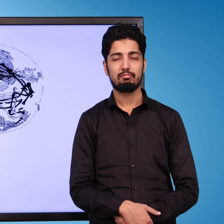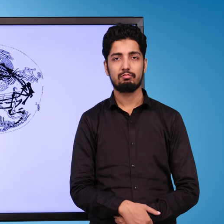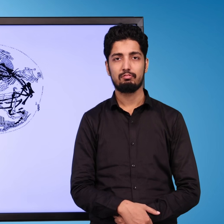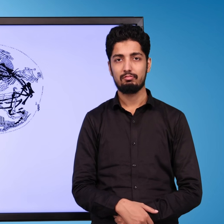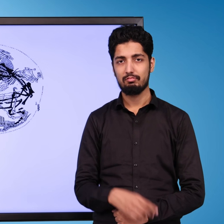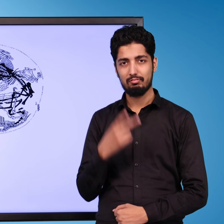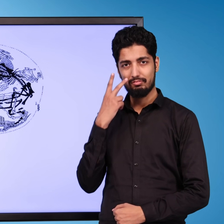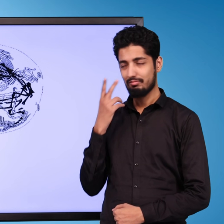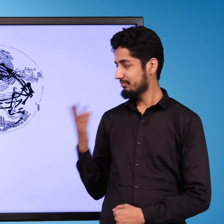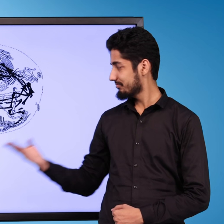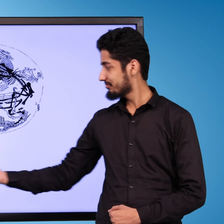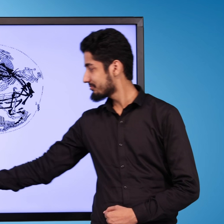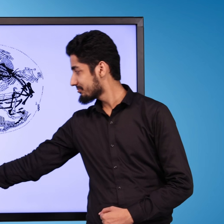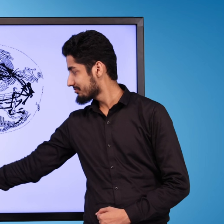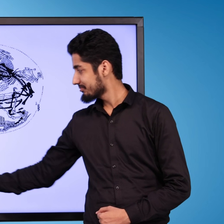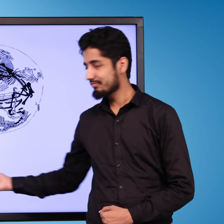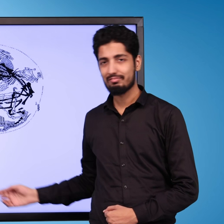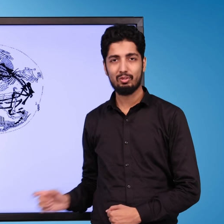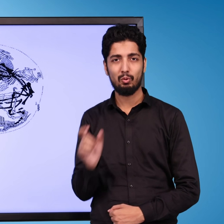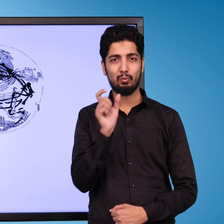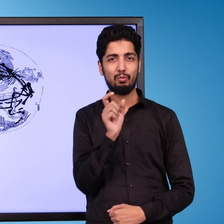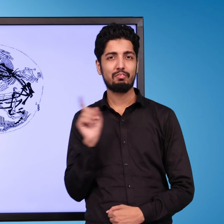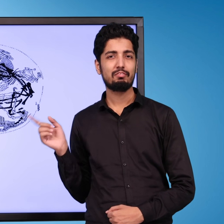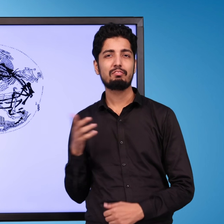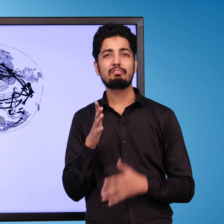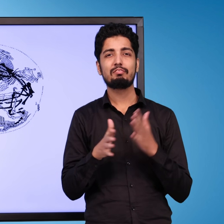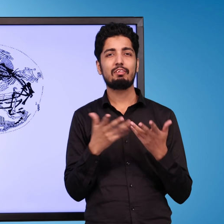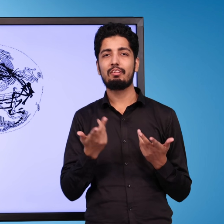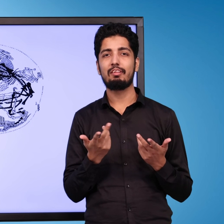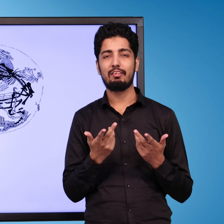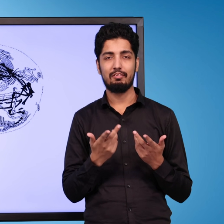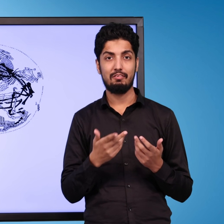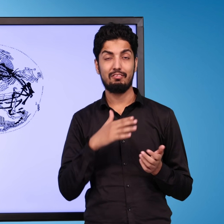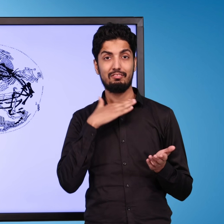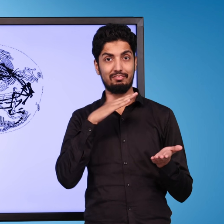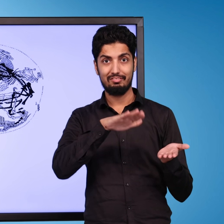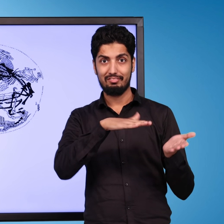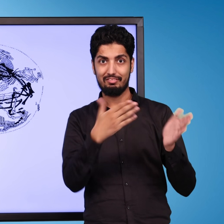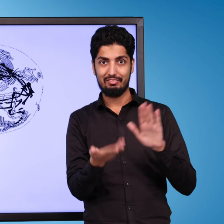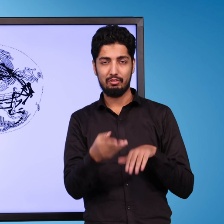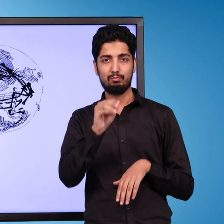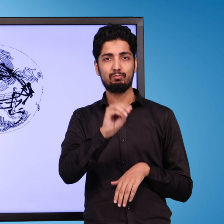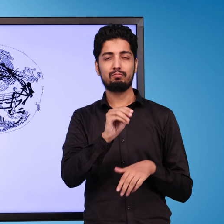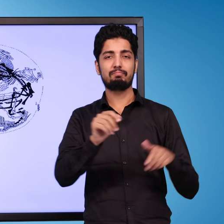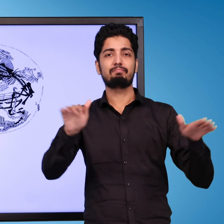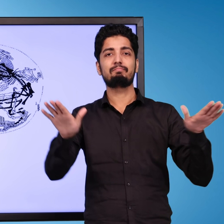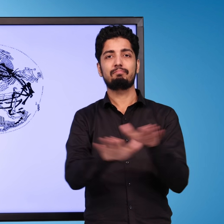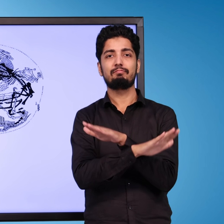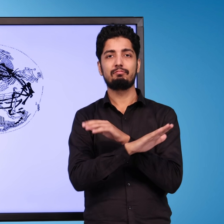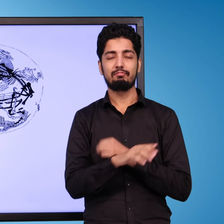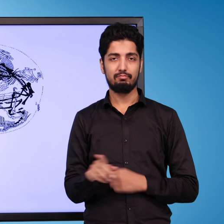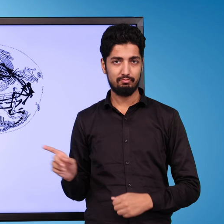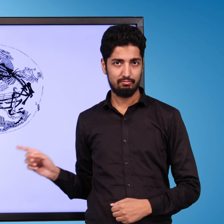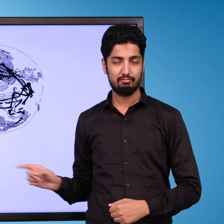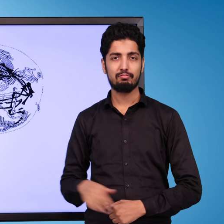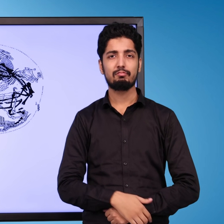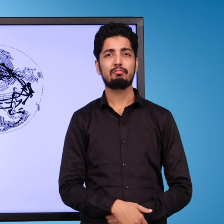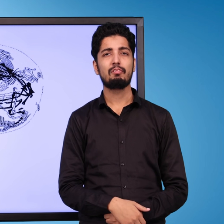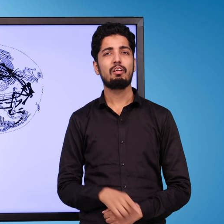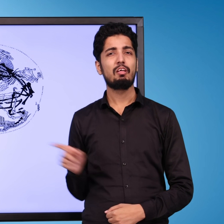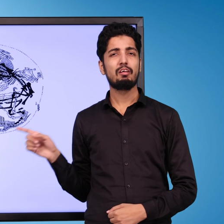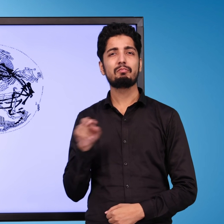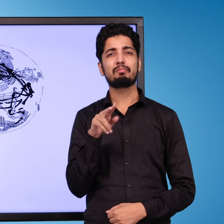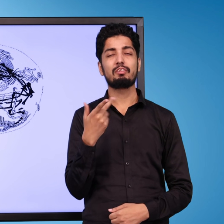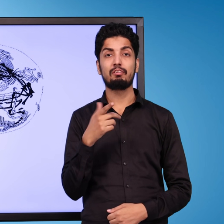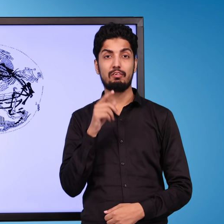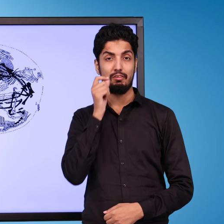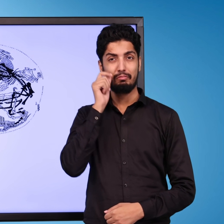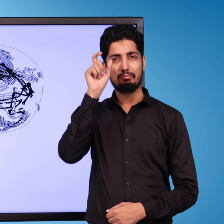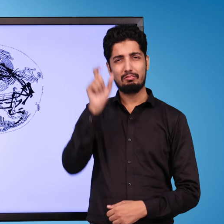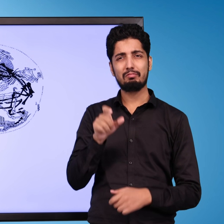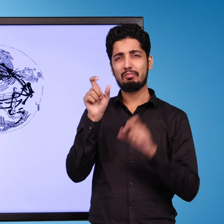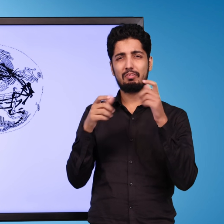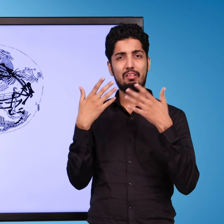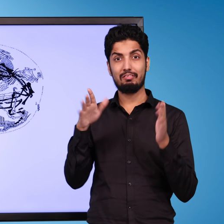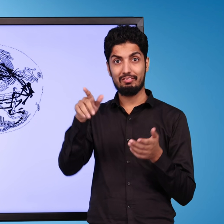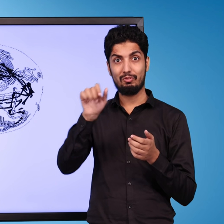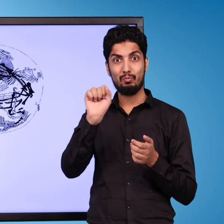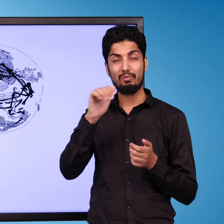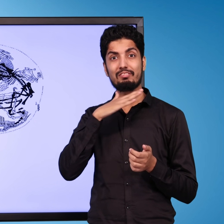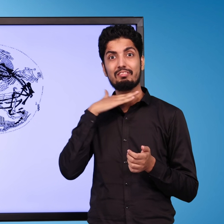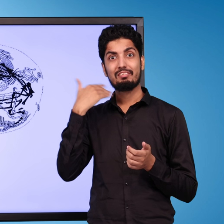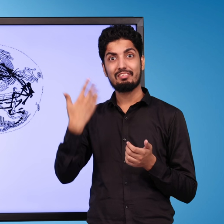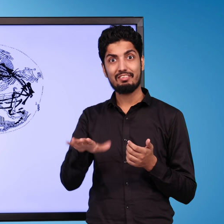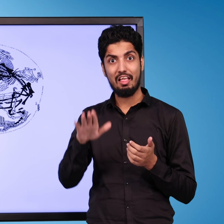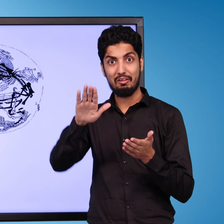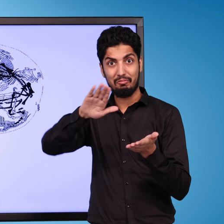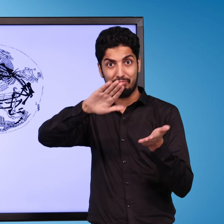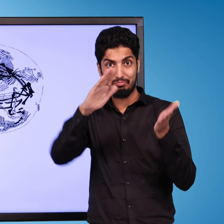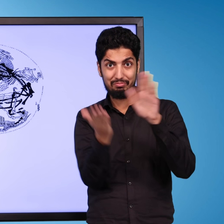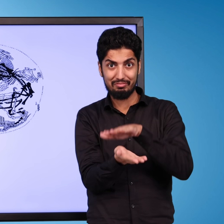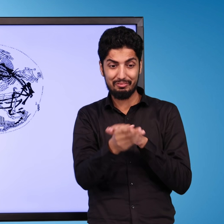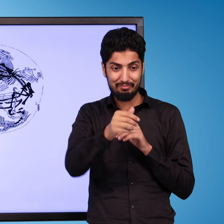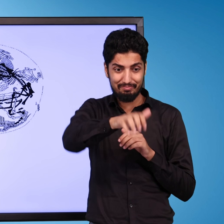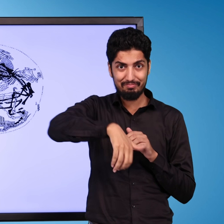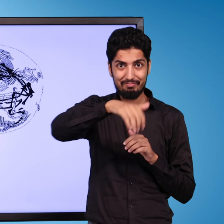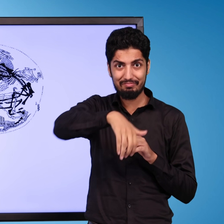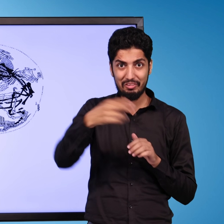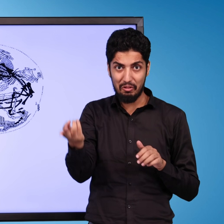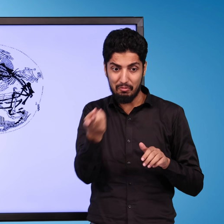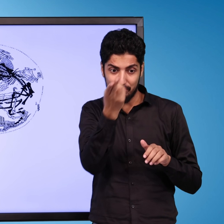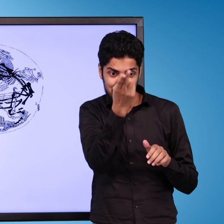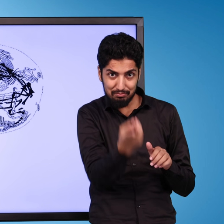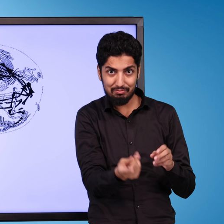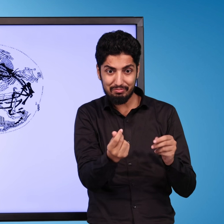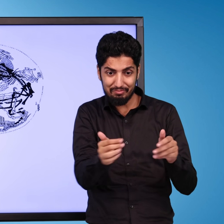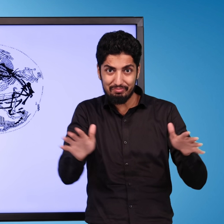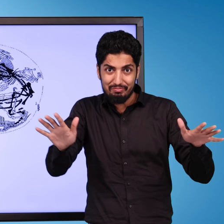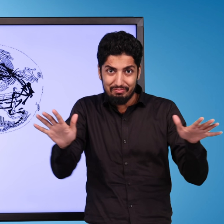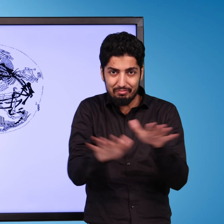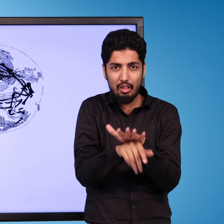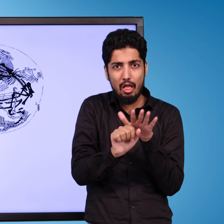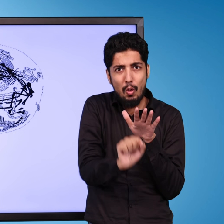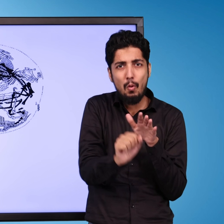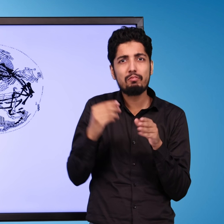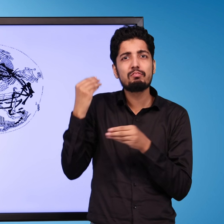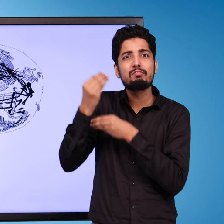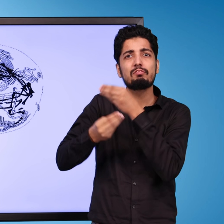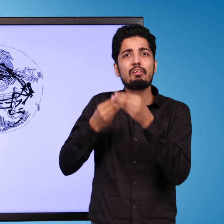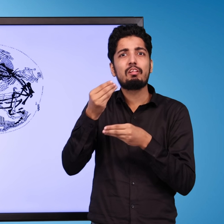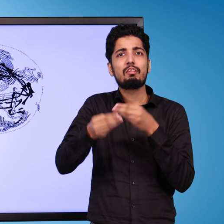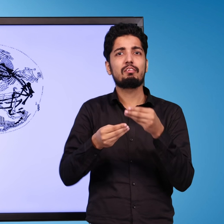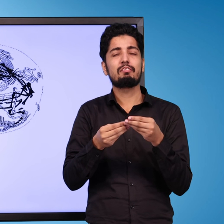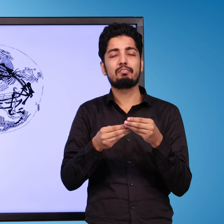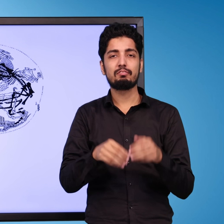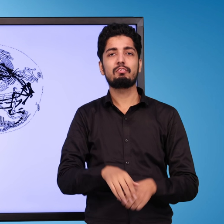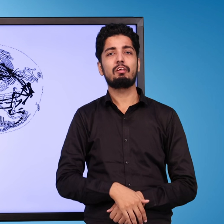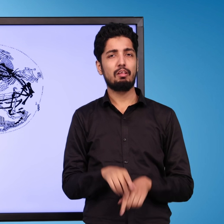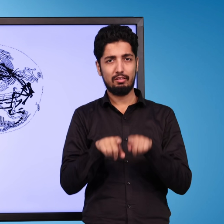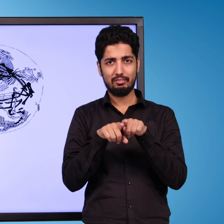Burial This sign means burial. A burial is when a dead body in put into the ground, and the associated ceremony or rituals.